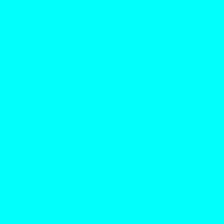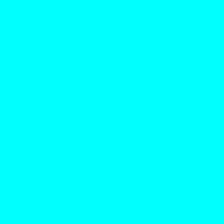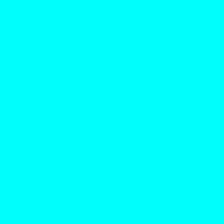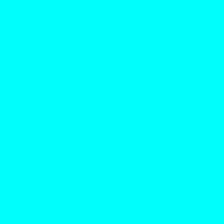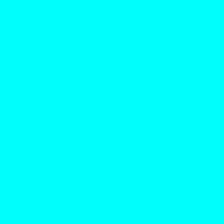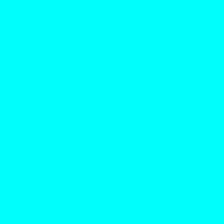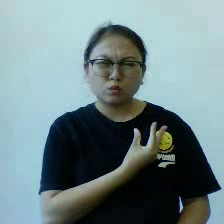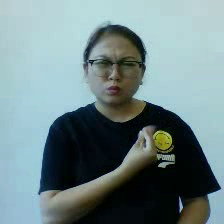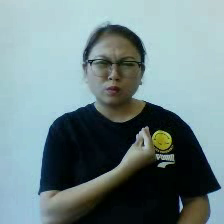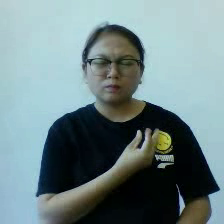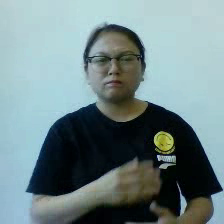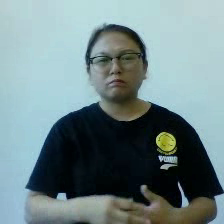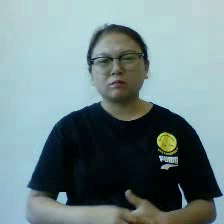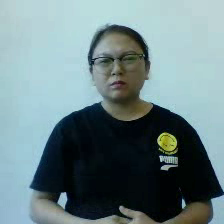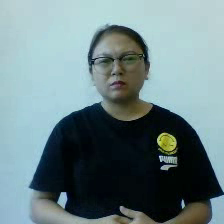Xúc động